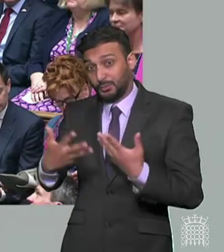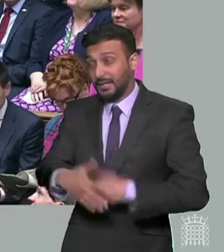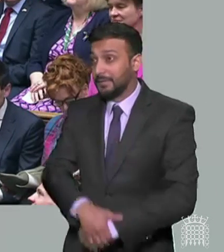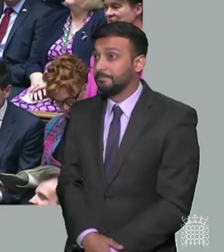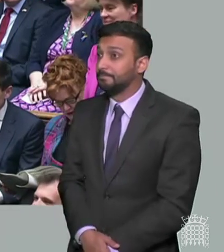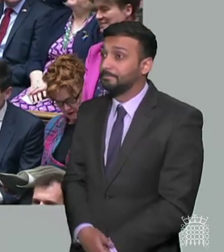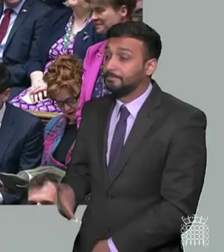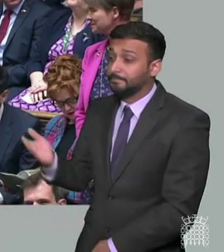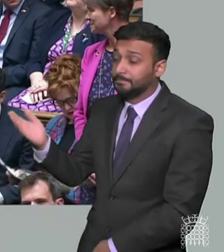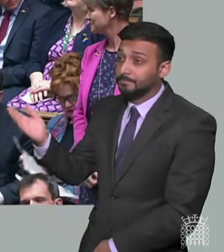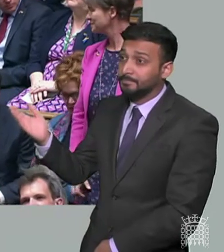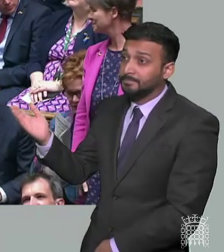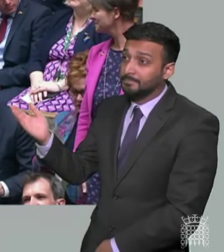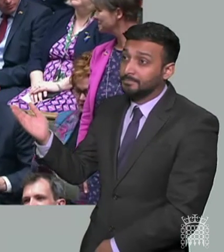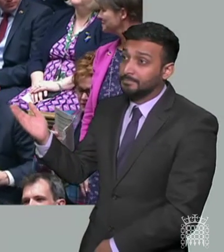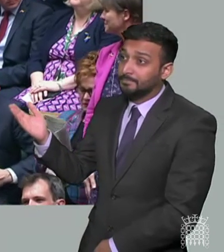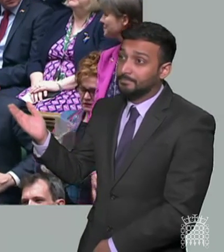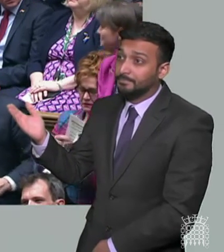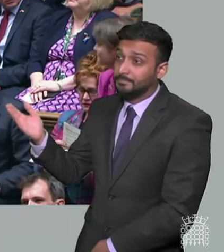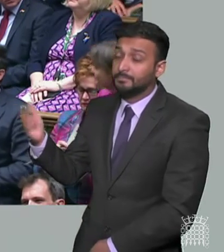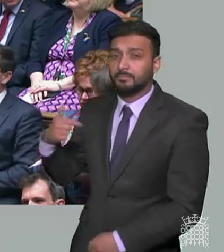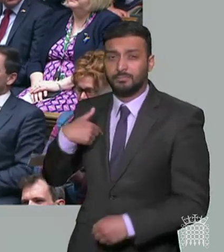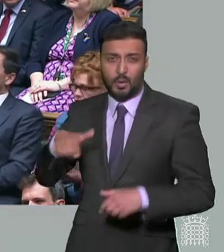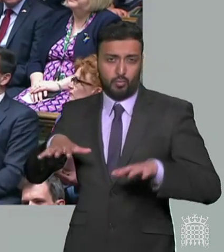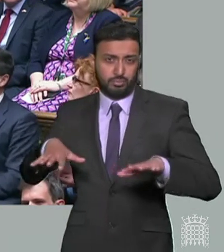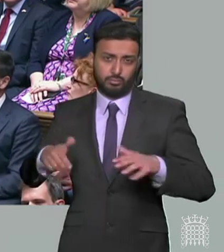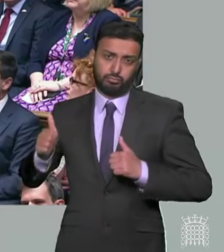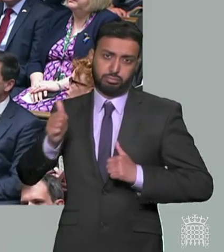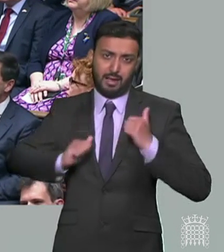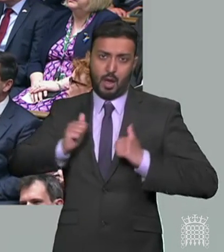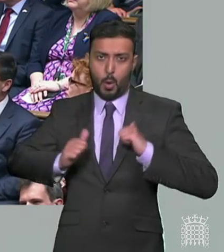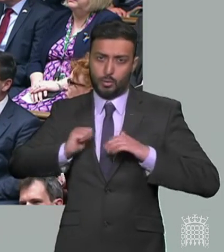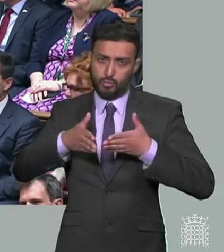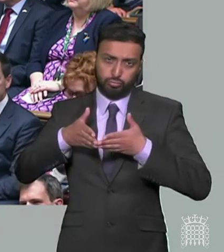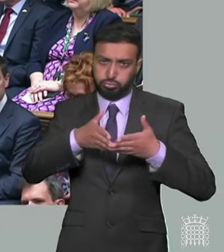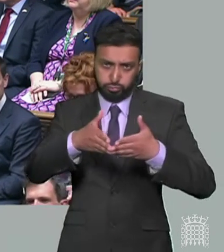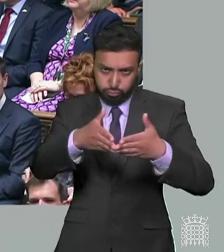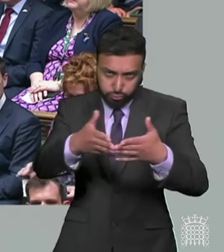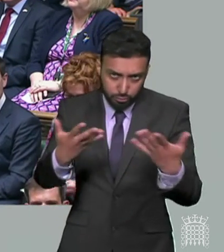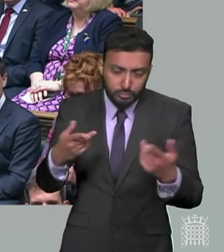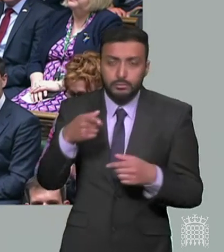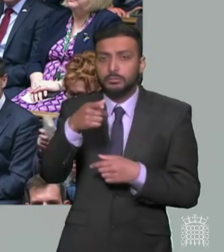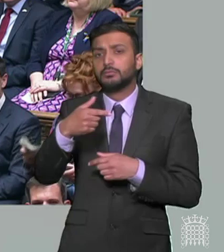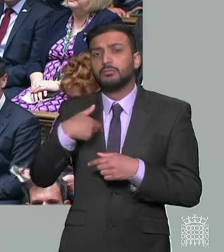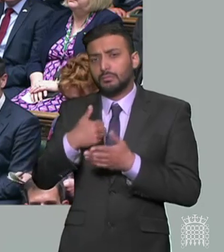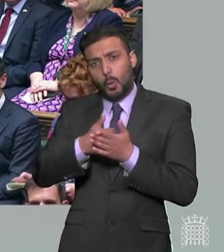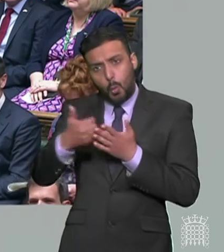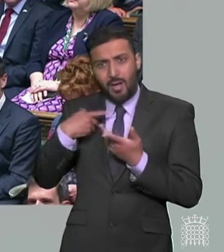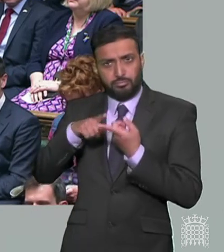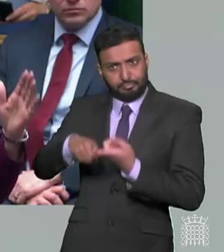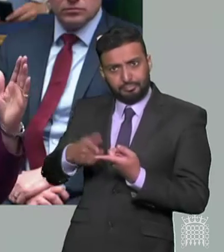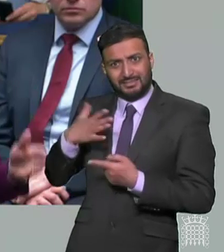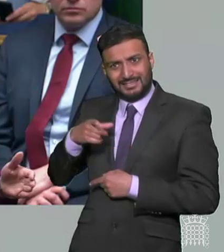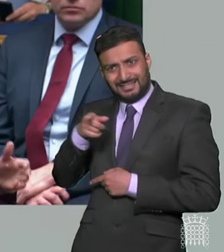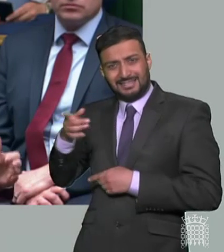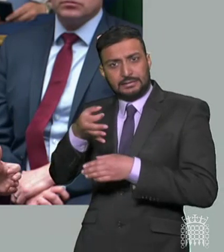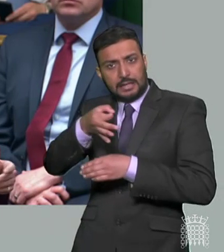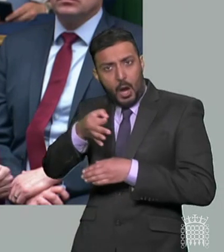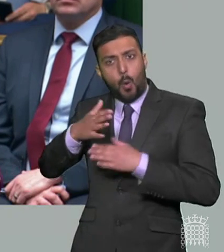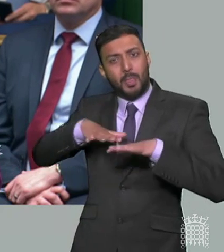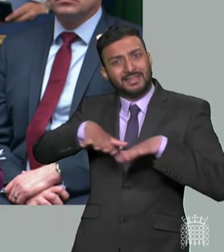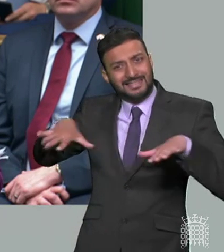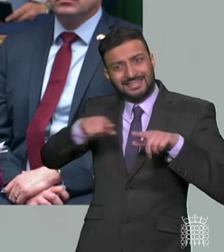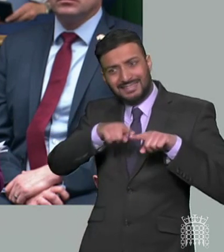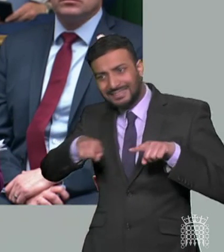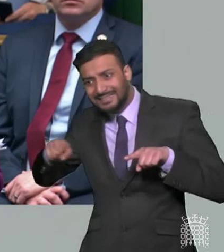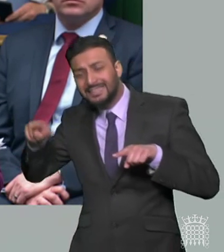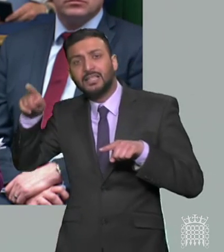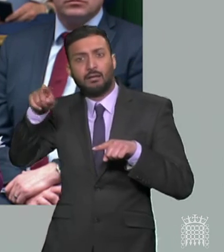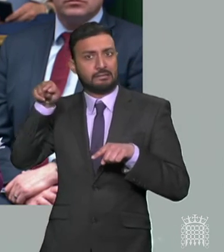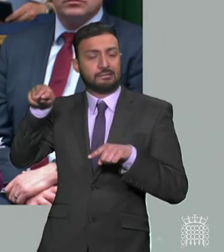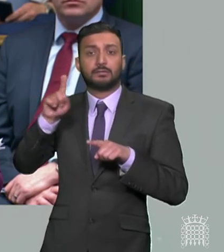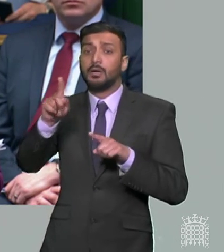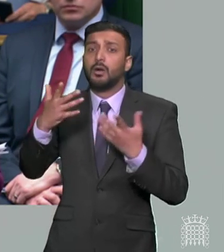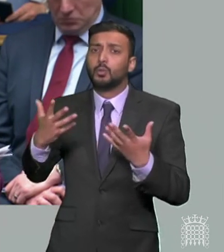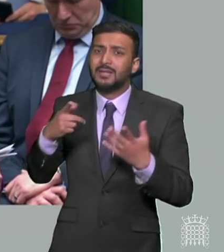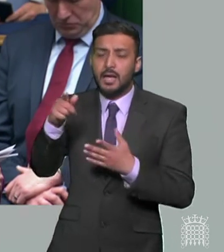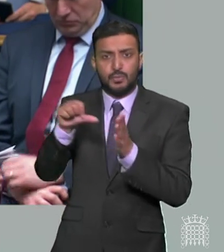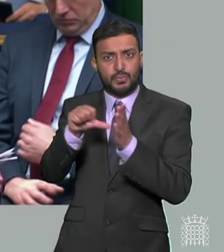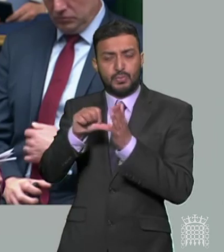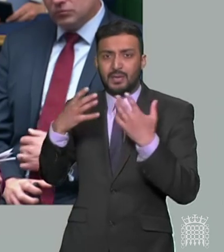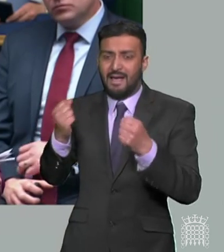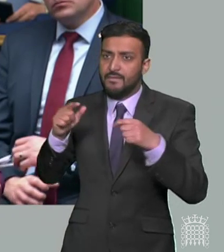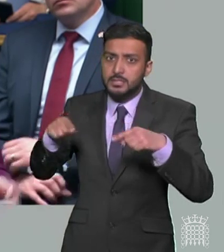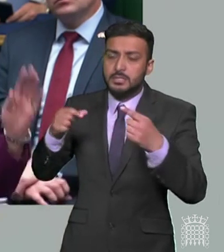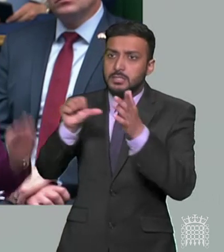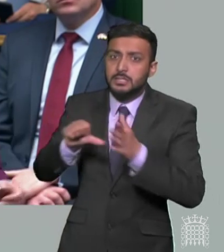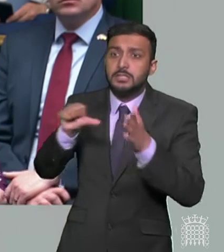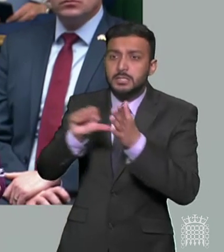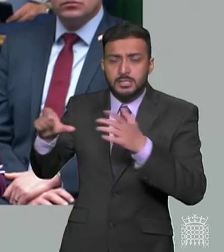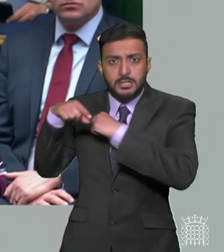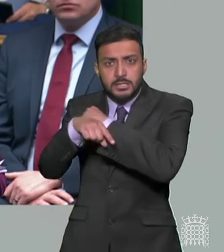As a proud maritime nation, the United Kingdom has long relied on its coastal communities to help to deliver national prosperity, but today too many of them face shared challenges and disproportionately high levels of deprivation.